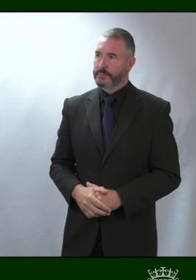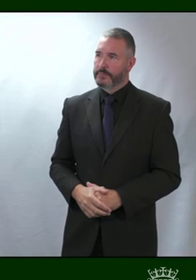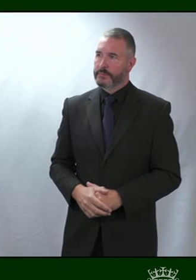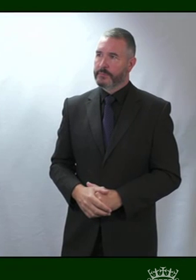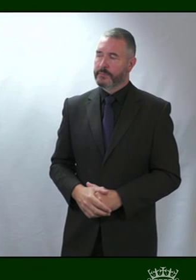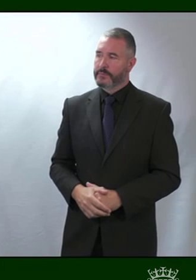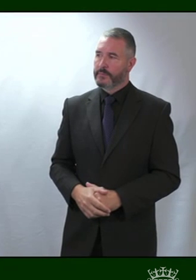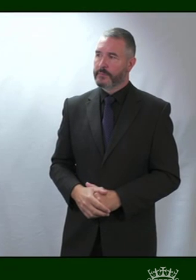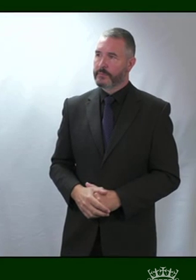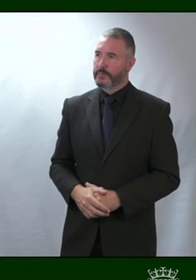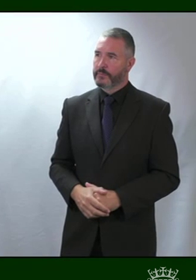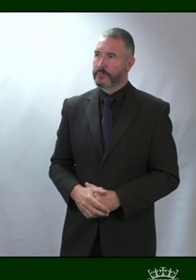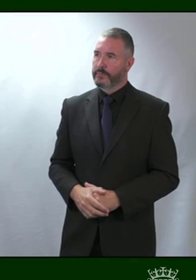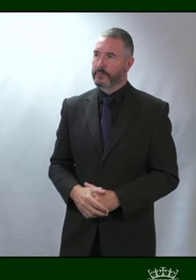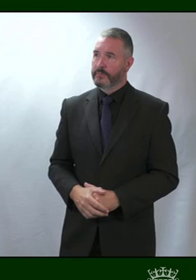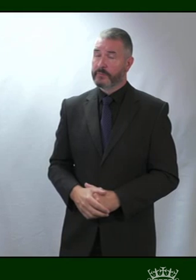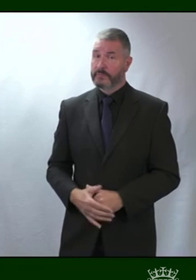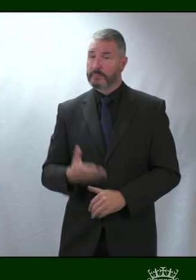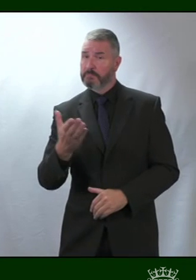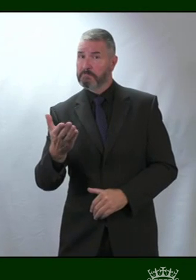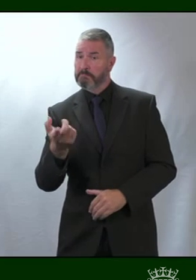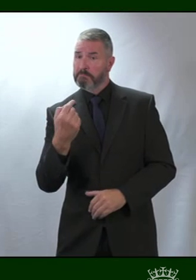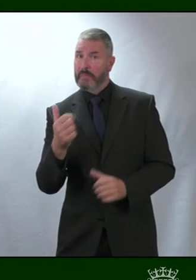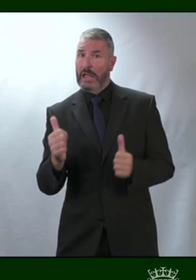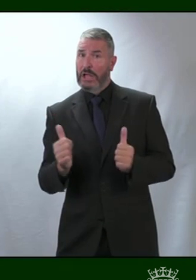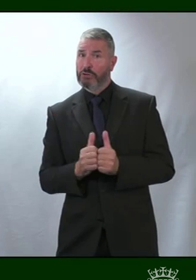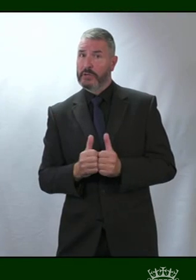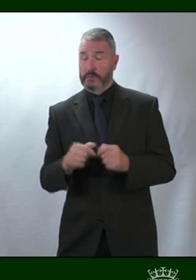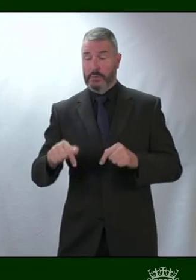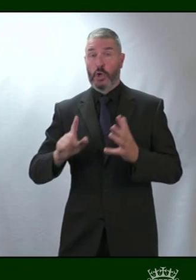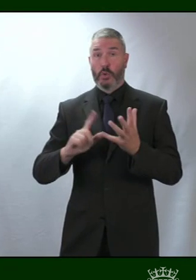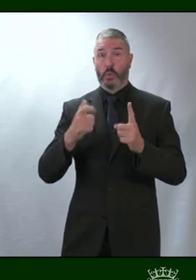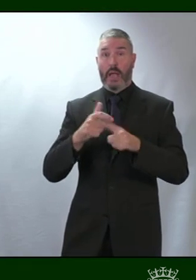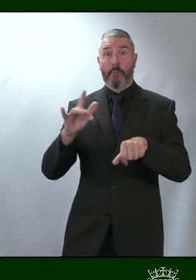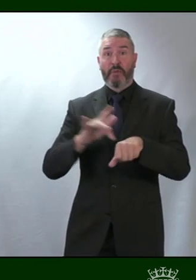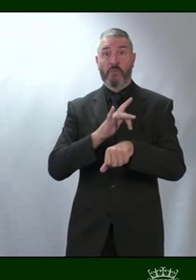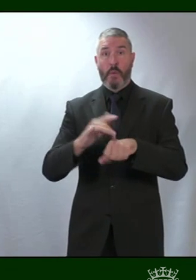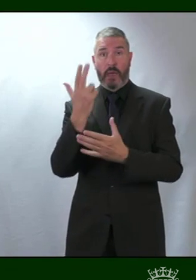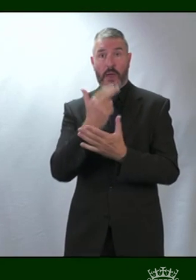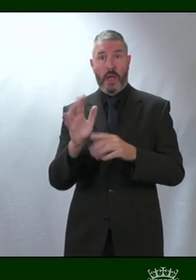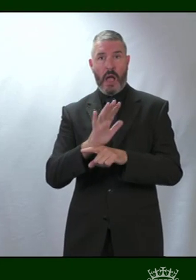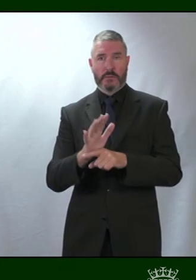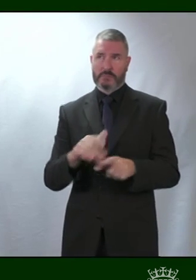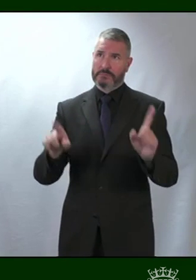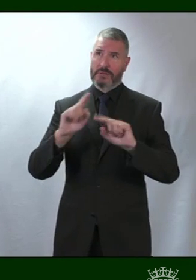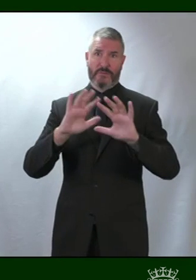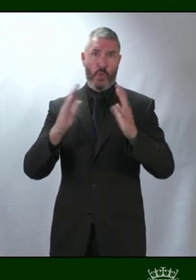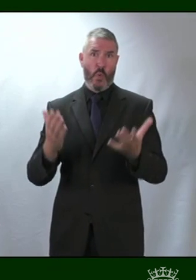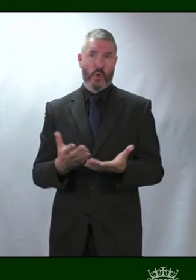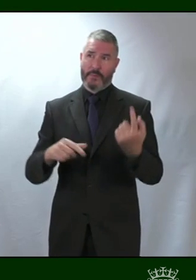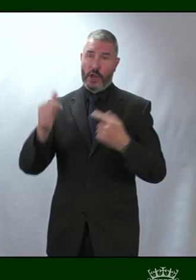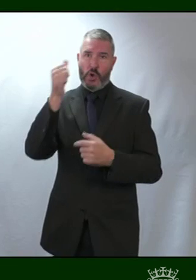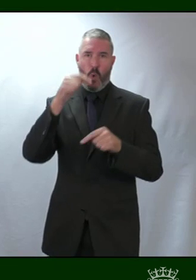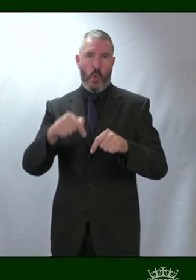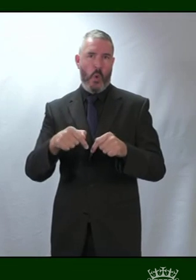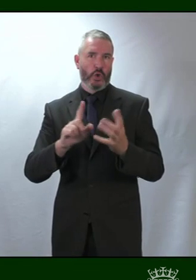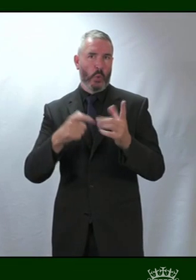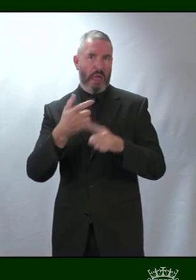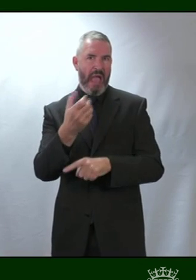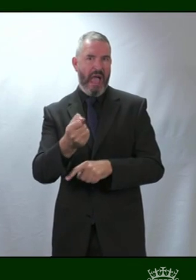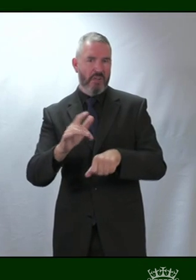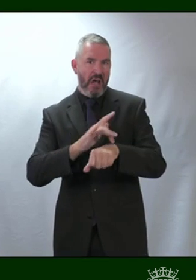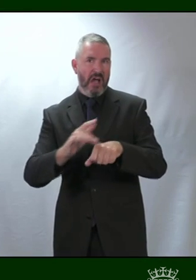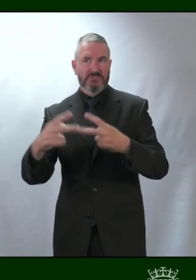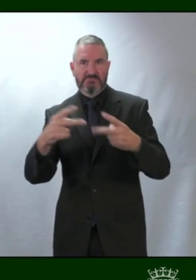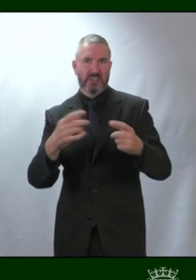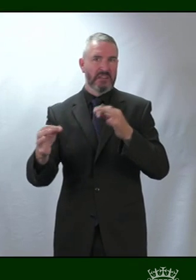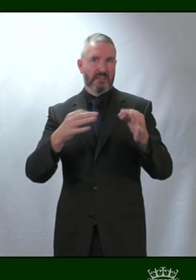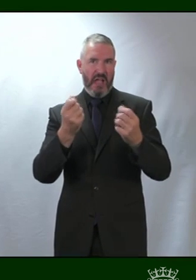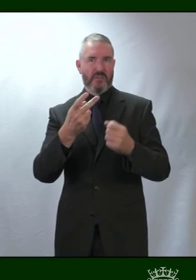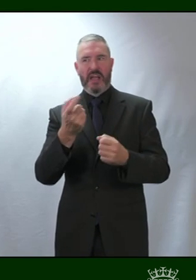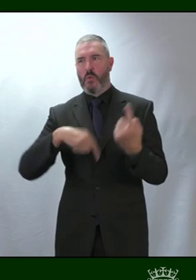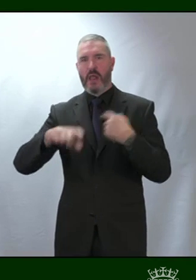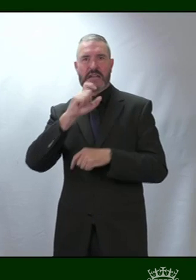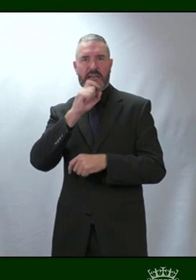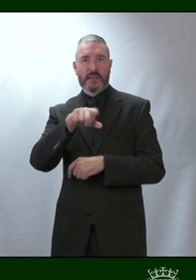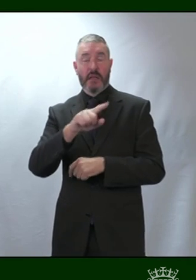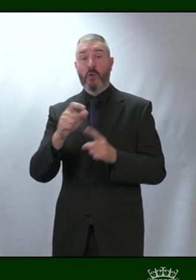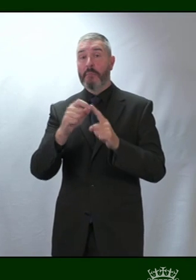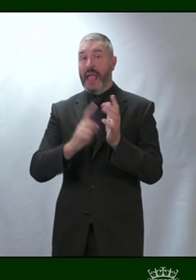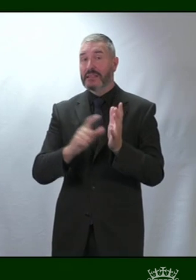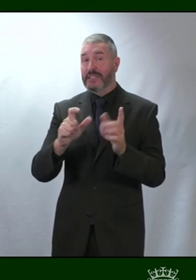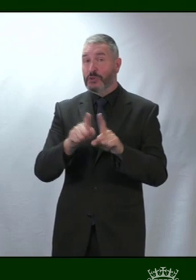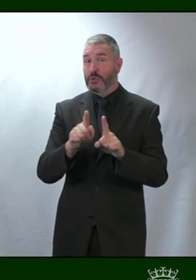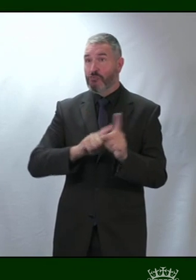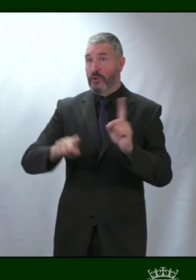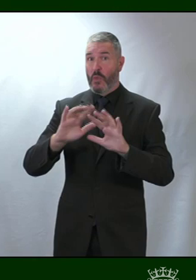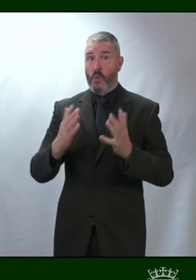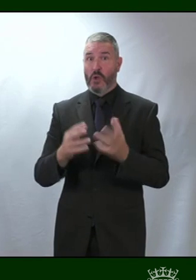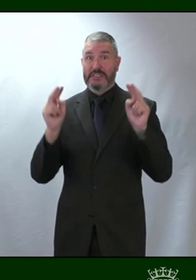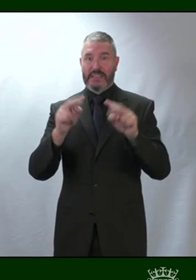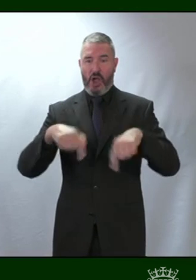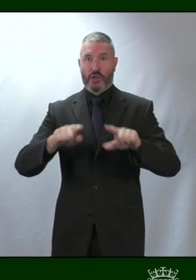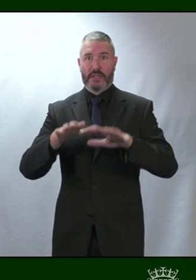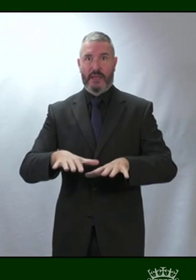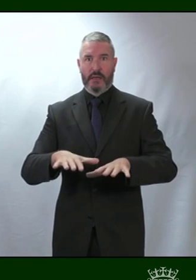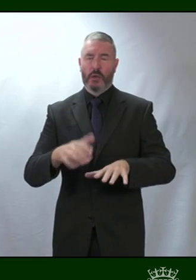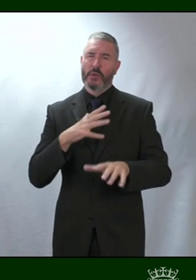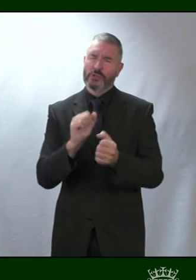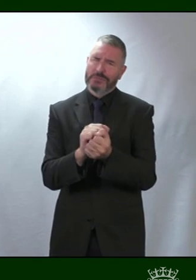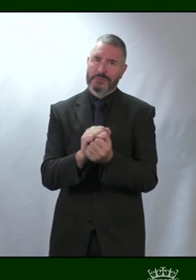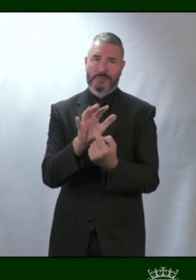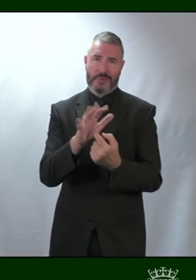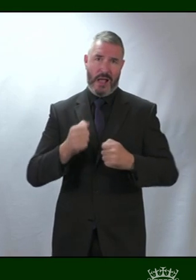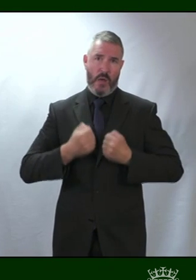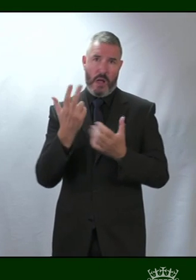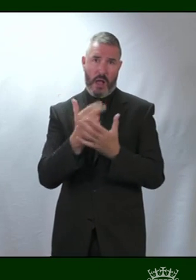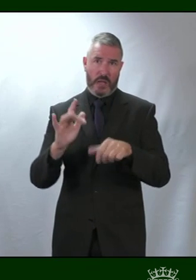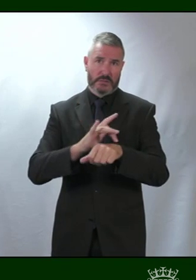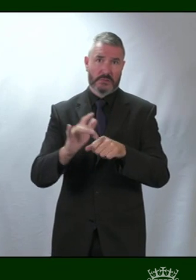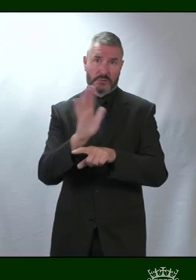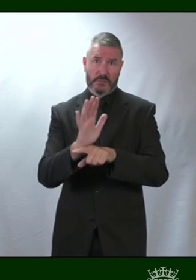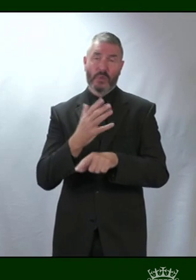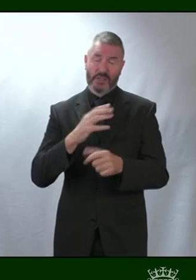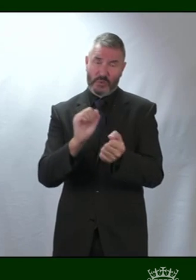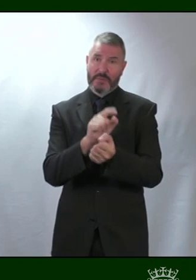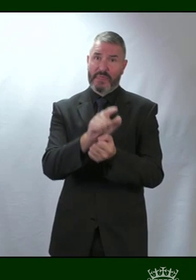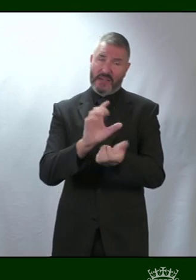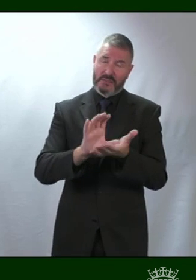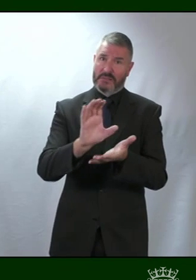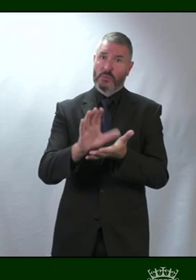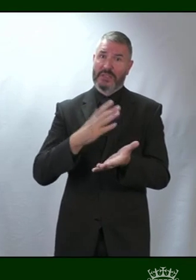Does my right hon. Friend agree that, as the UK’s performing arts are a global gold standard that are not only the envy of the world but a vital showcase for UK plc across the world, we should treasure them and look after that industry?